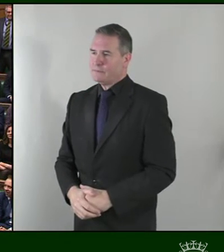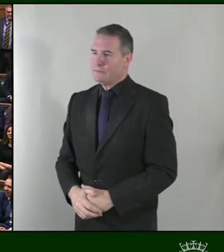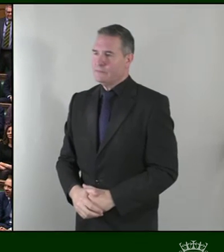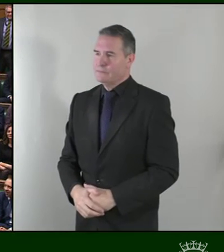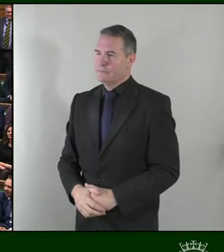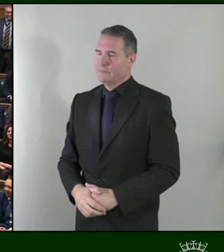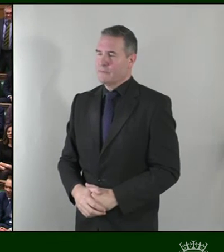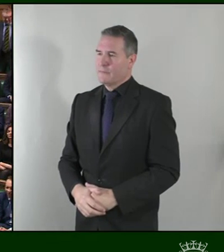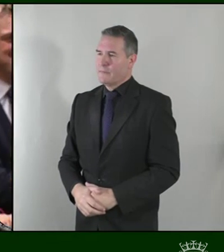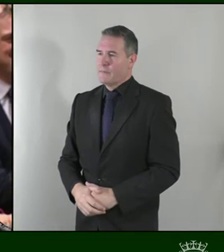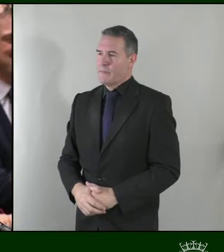He’d probably eat them all.